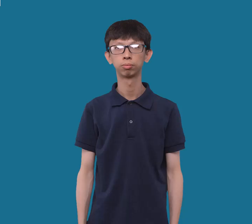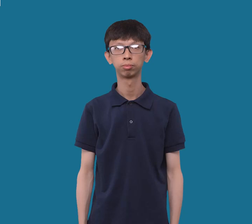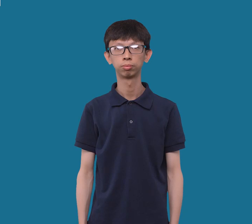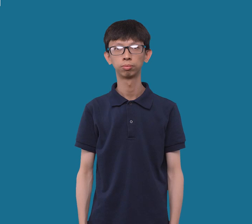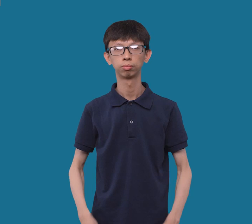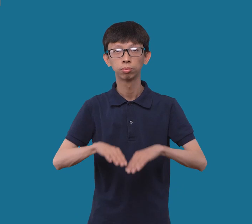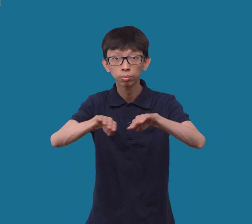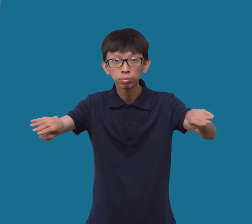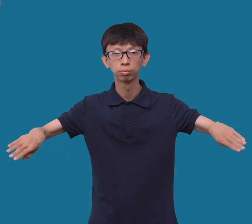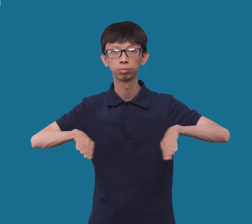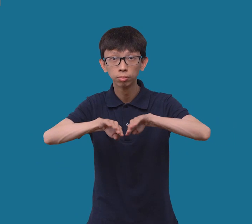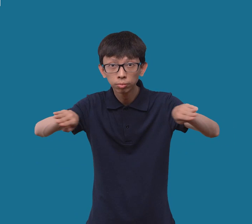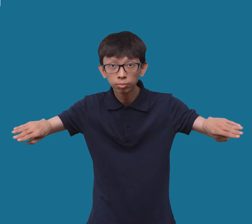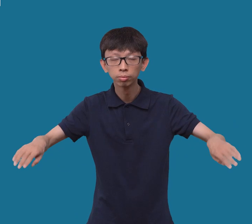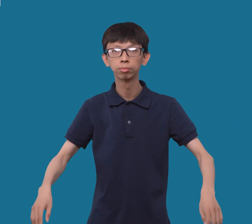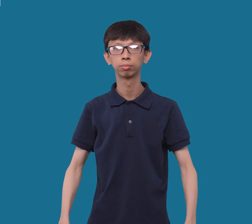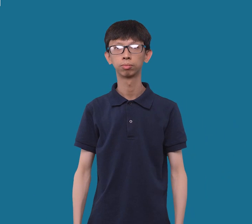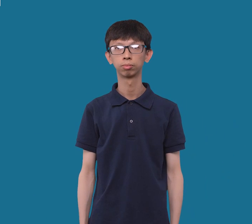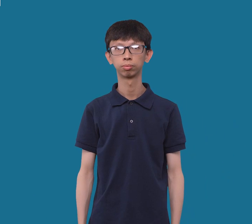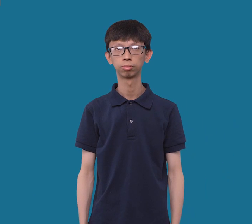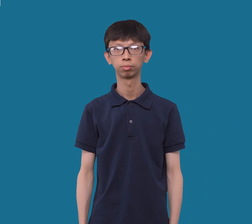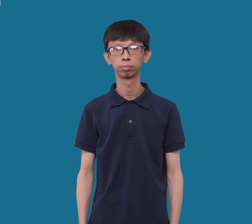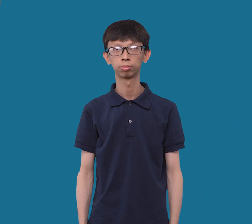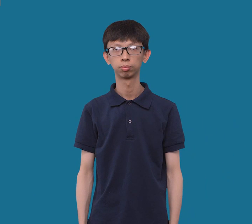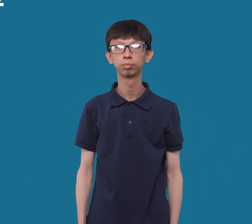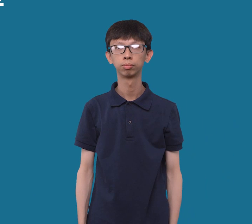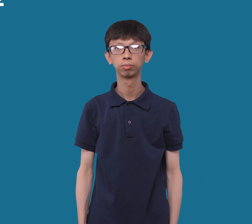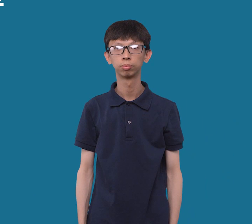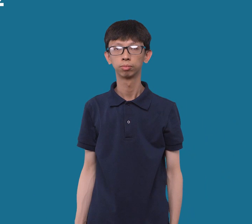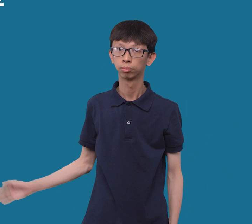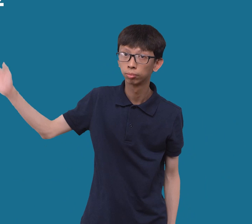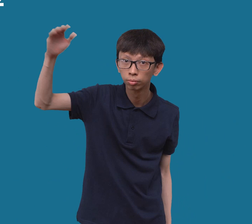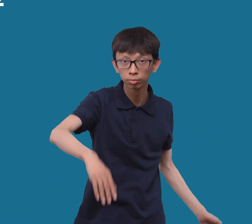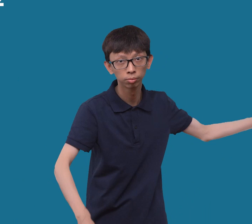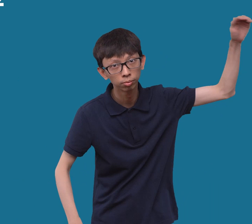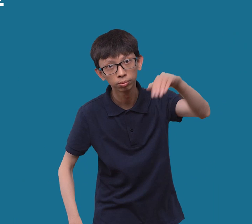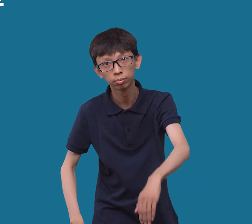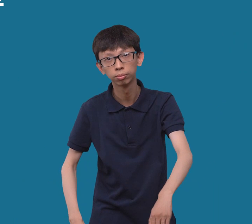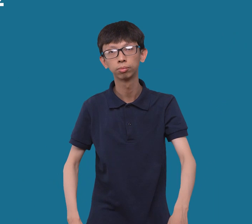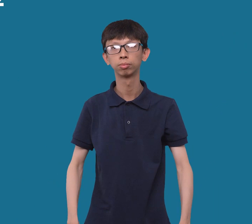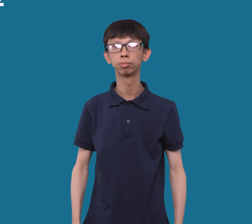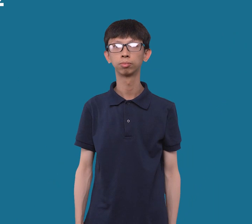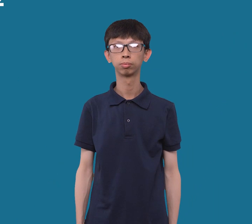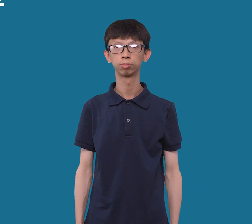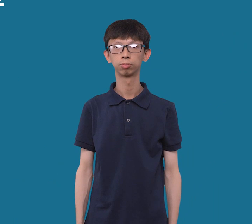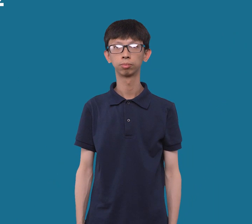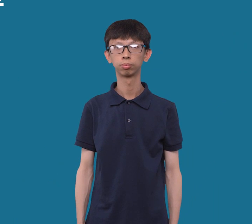bơi lội